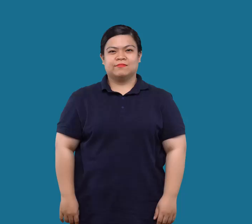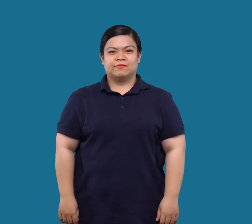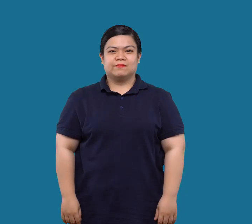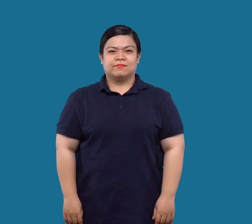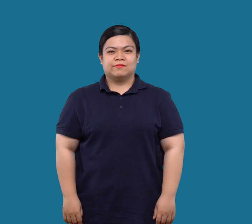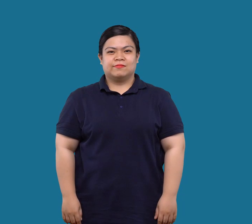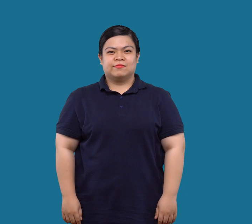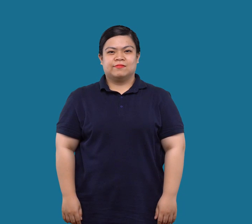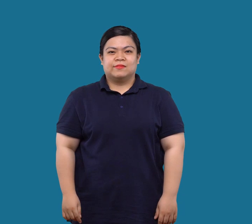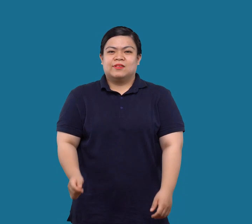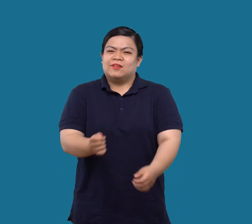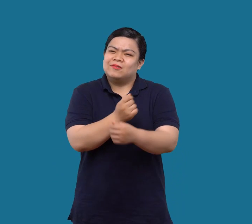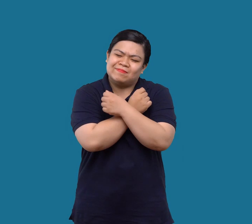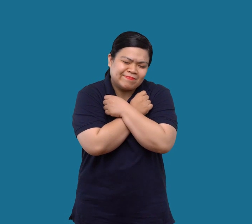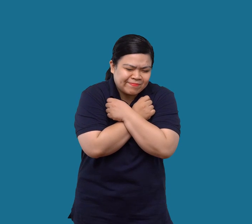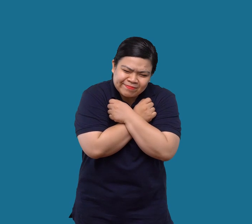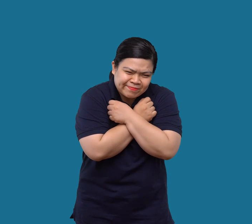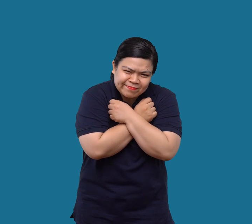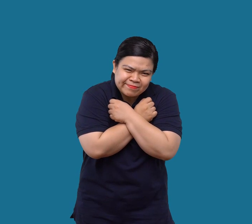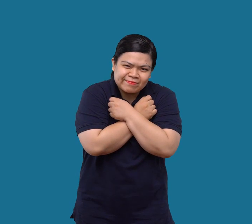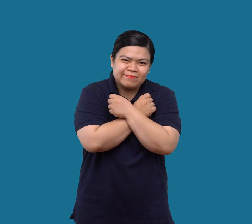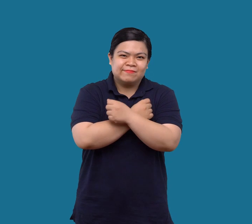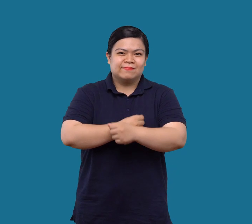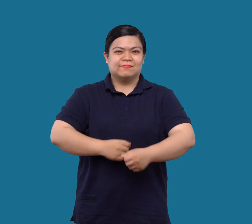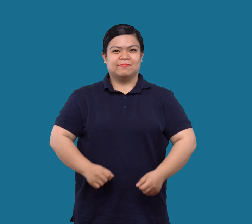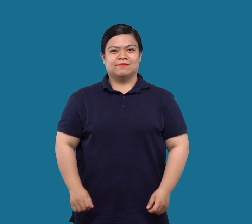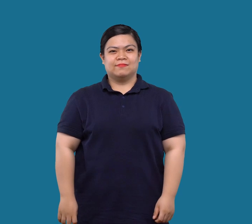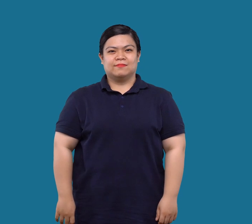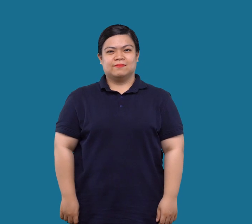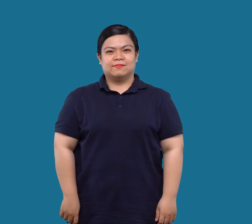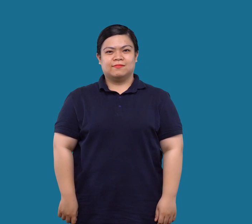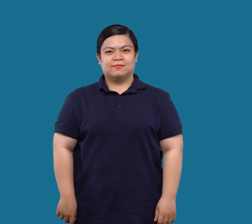thương yêu